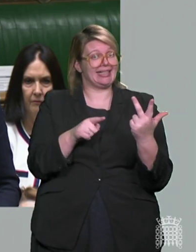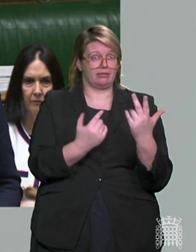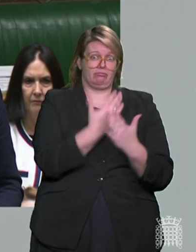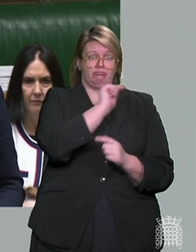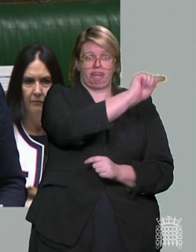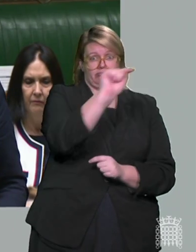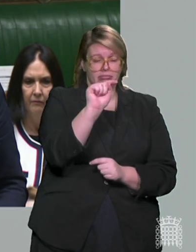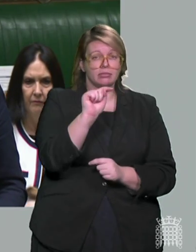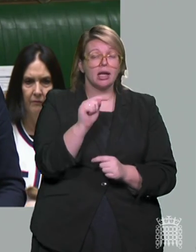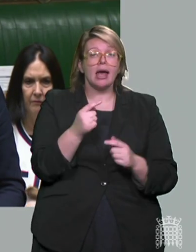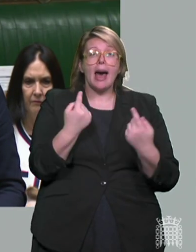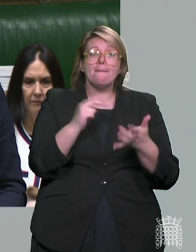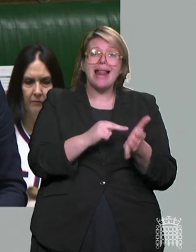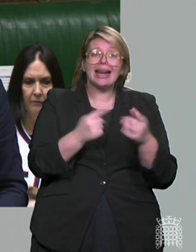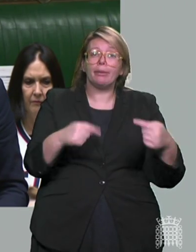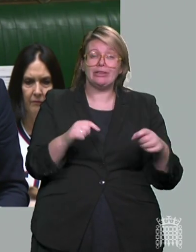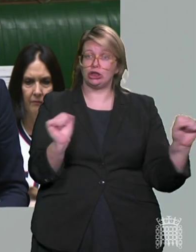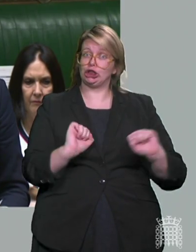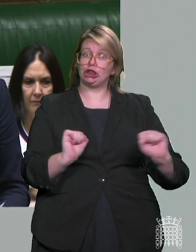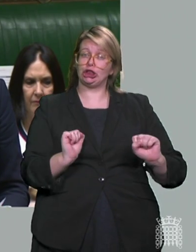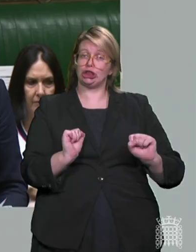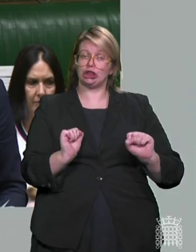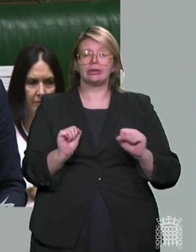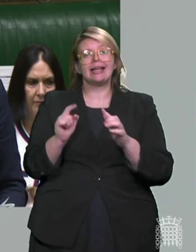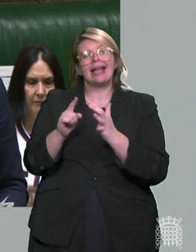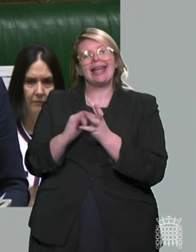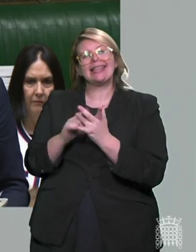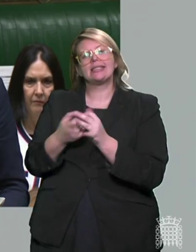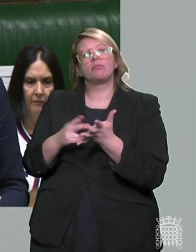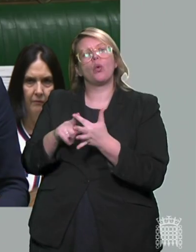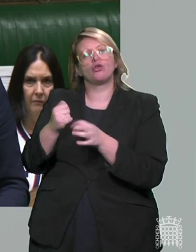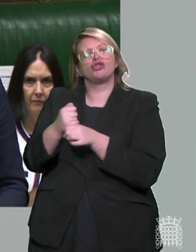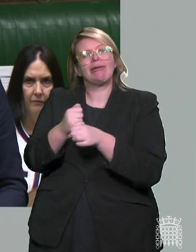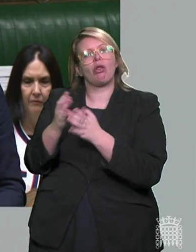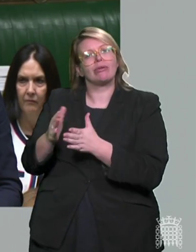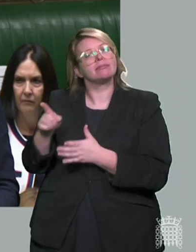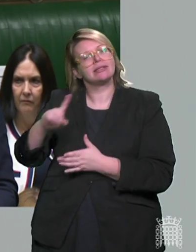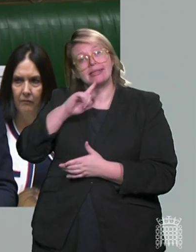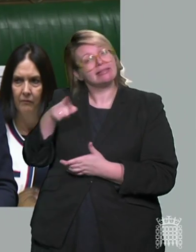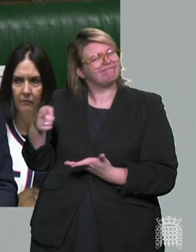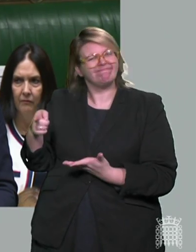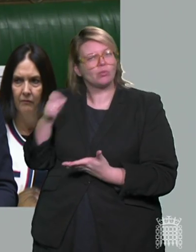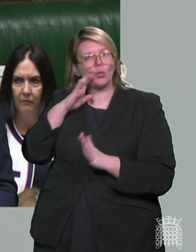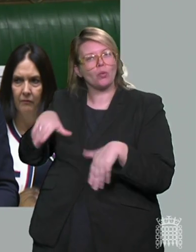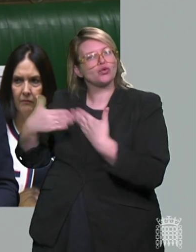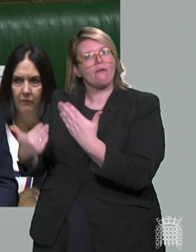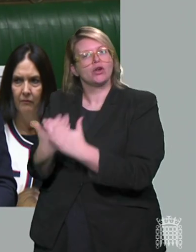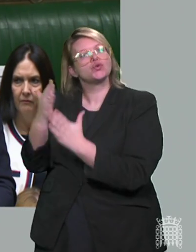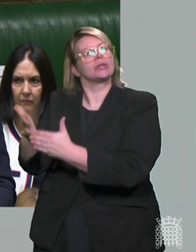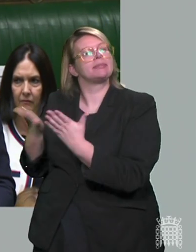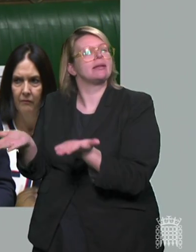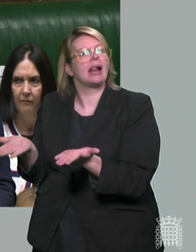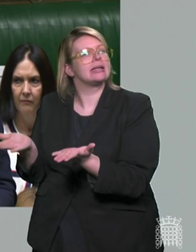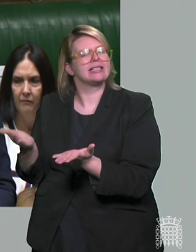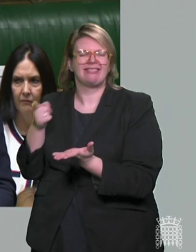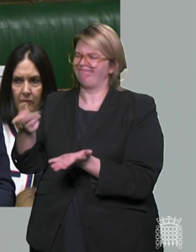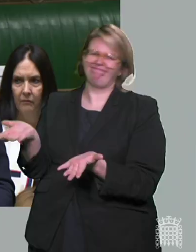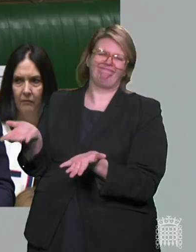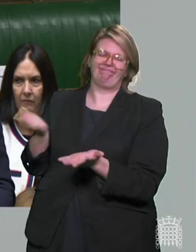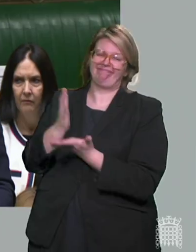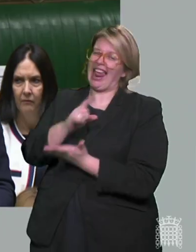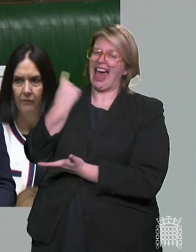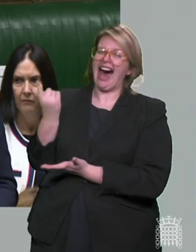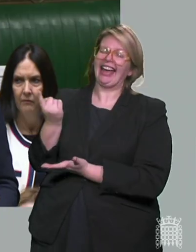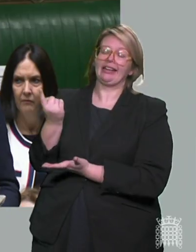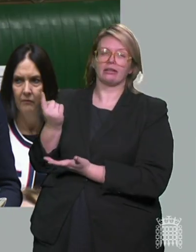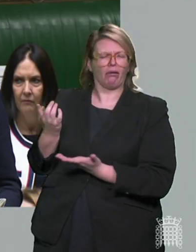It has been reported that staff at Eastbourne District General Hospital were told that their town would not get a new hospital, and that it was a “barefaced lie”.